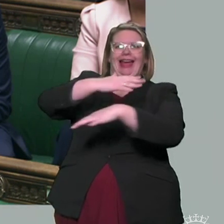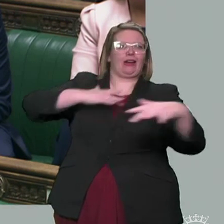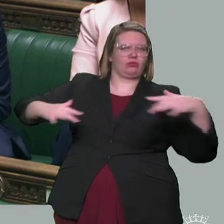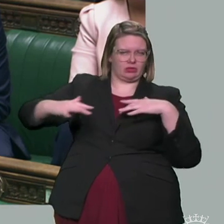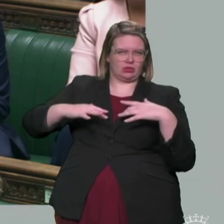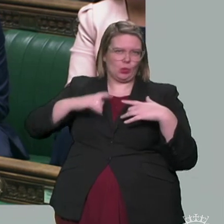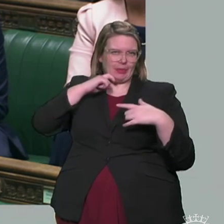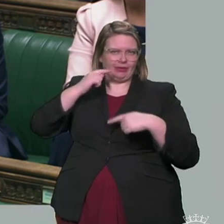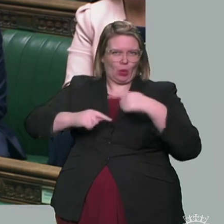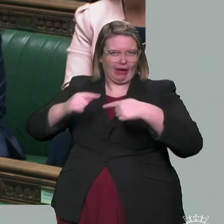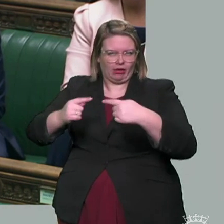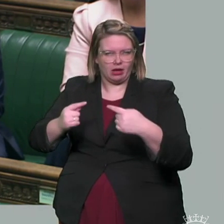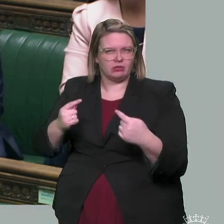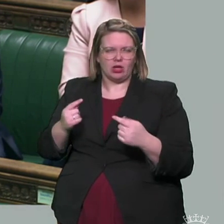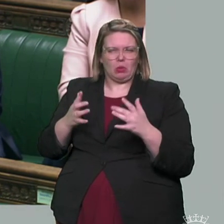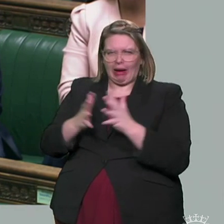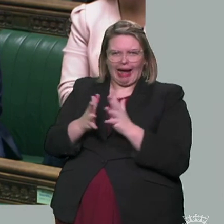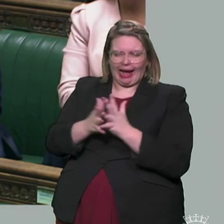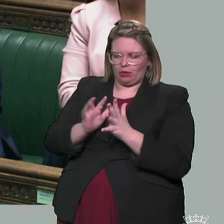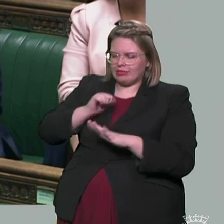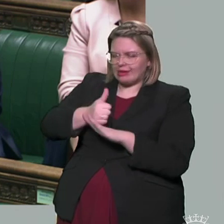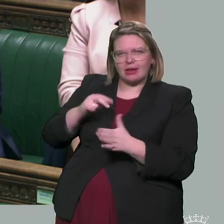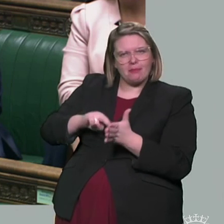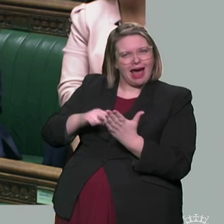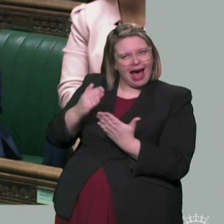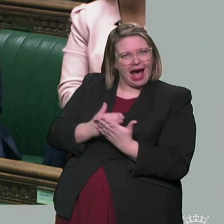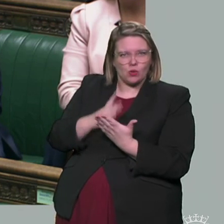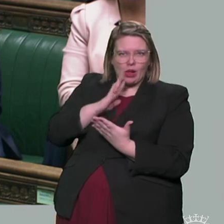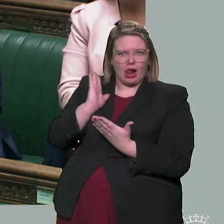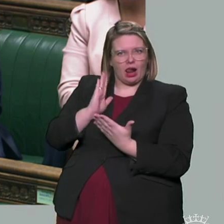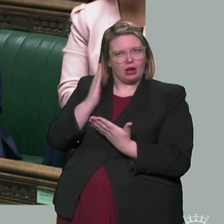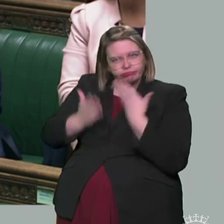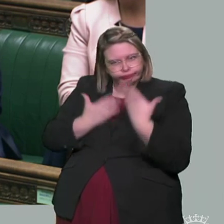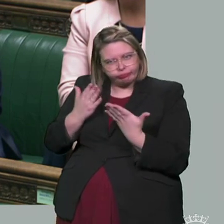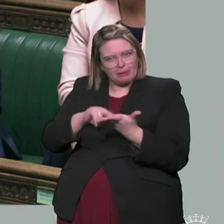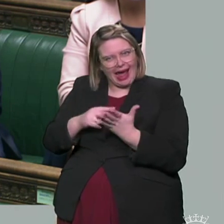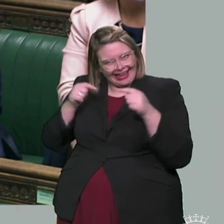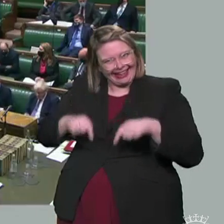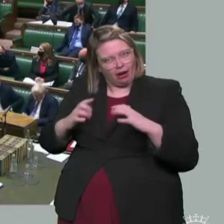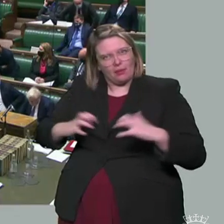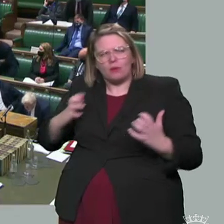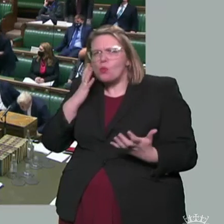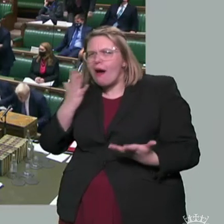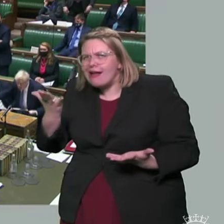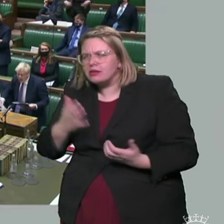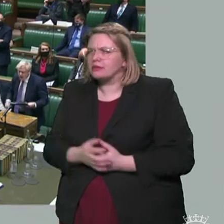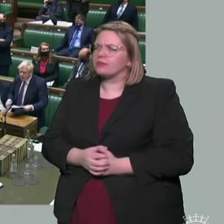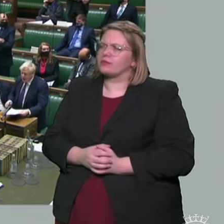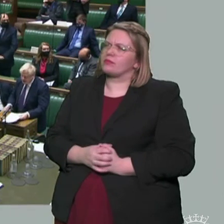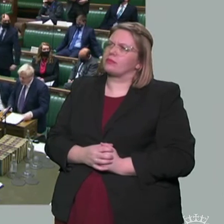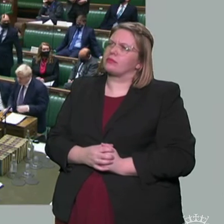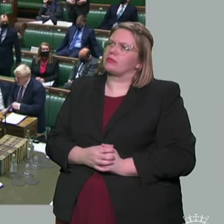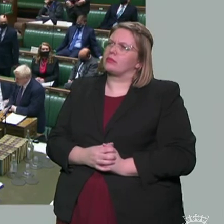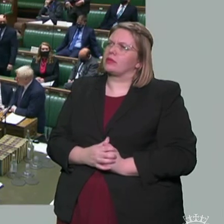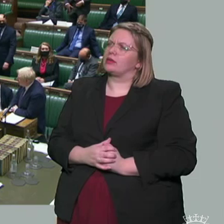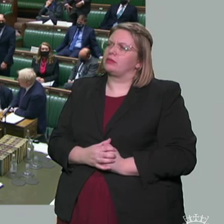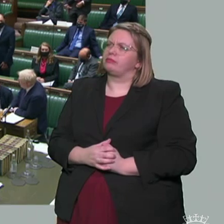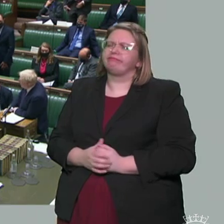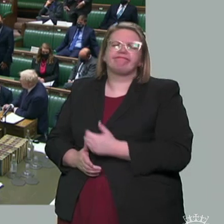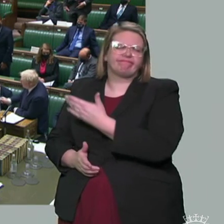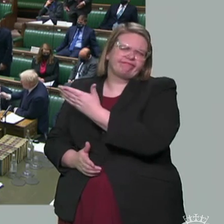When will he set out that plan in this House so that we all know where we stand?